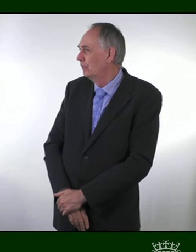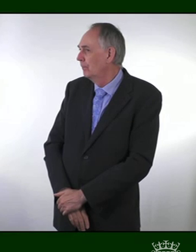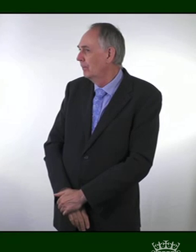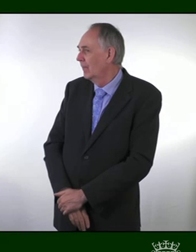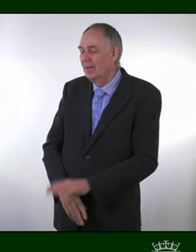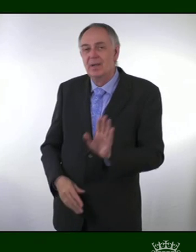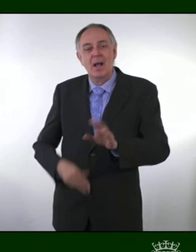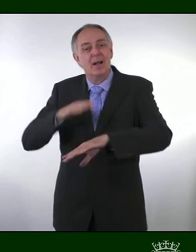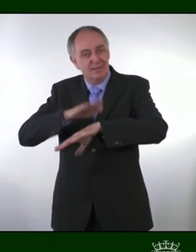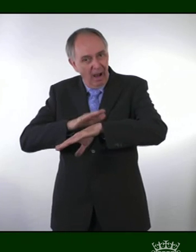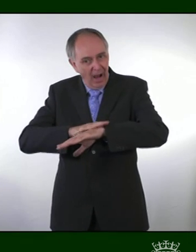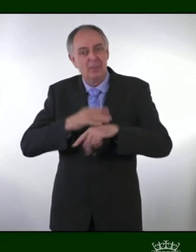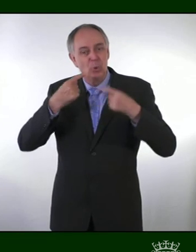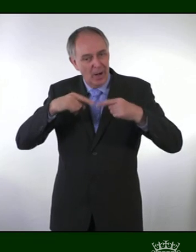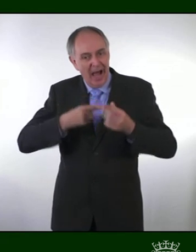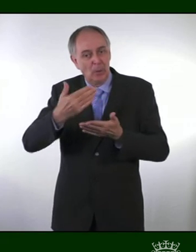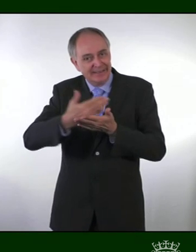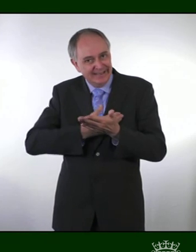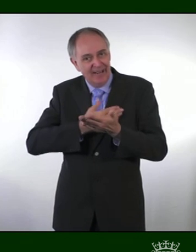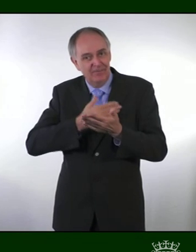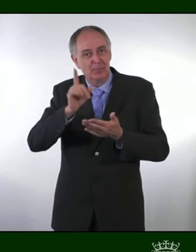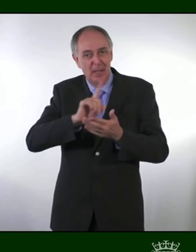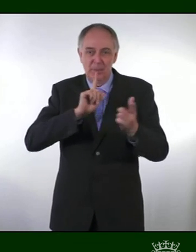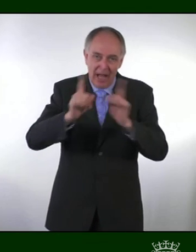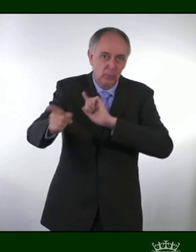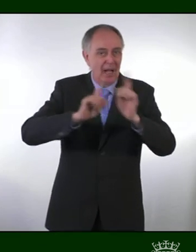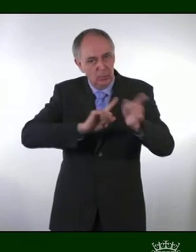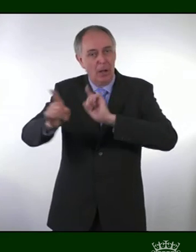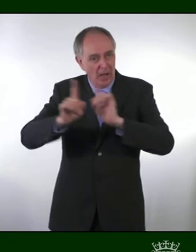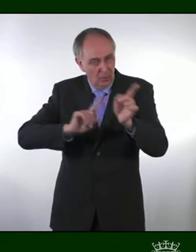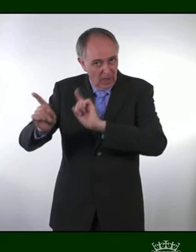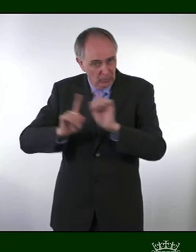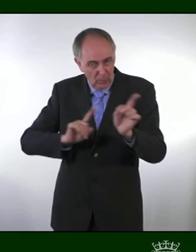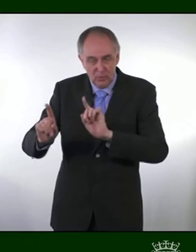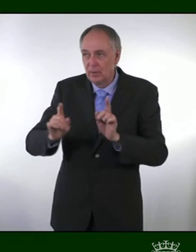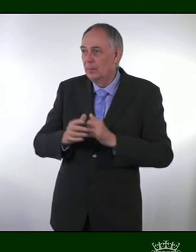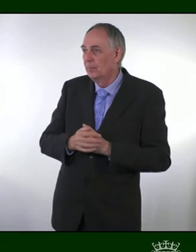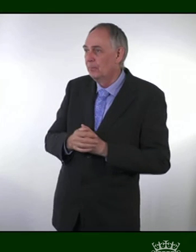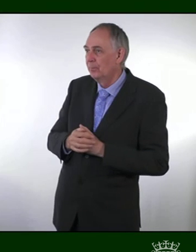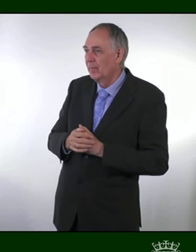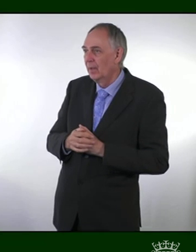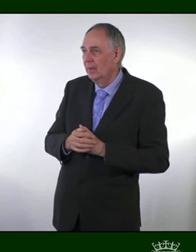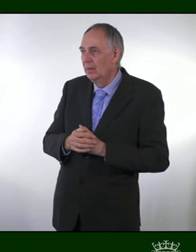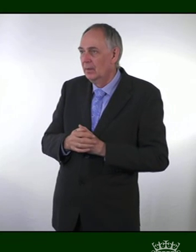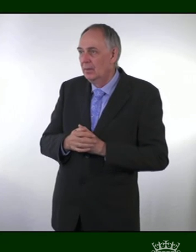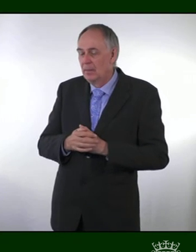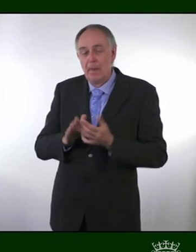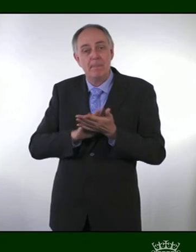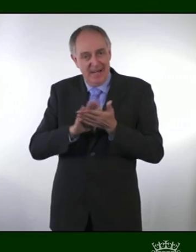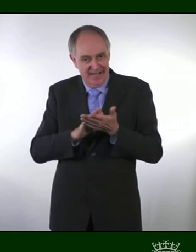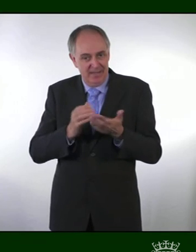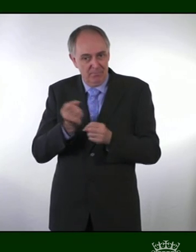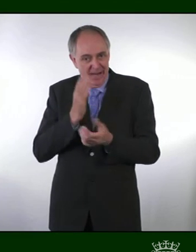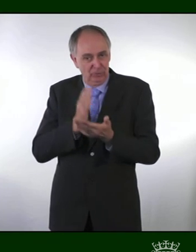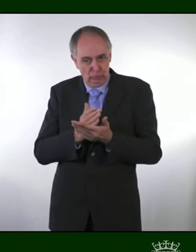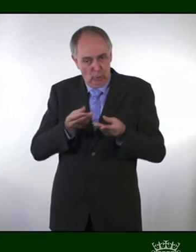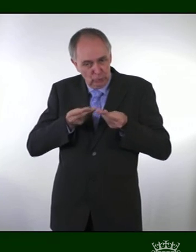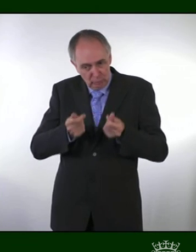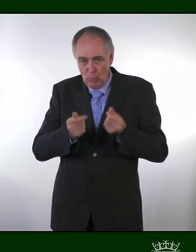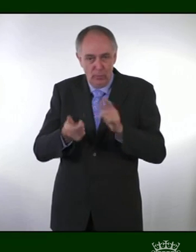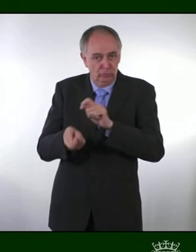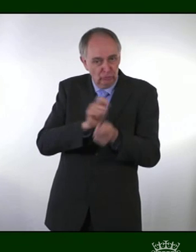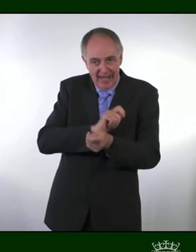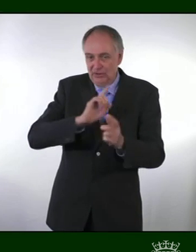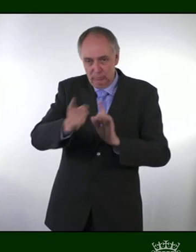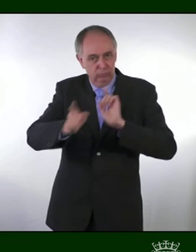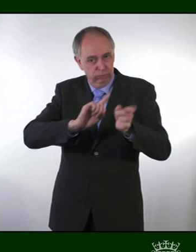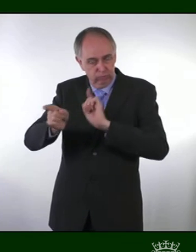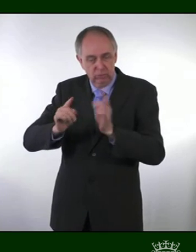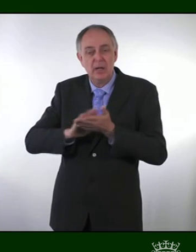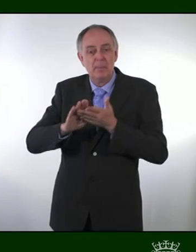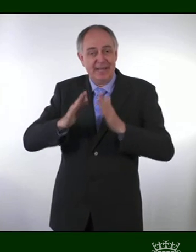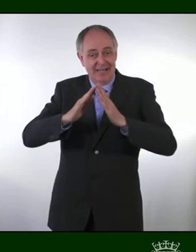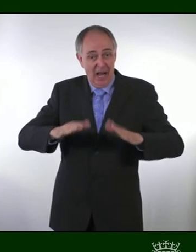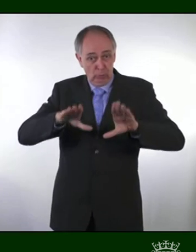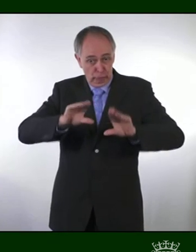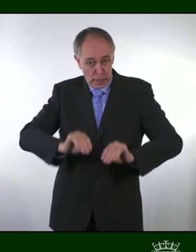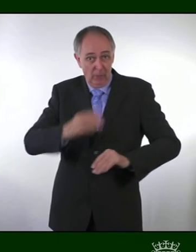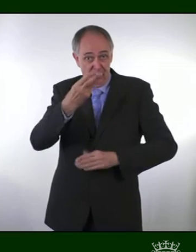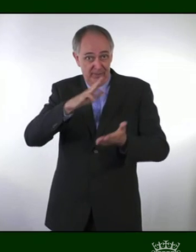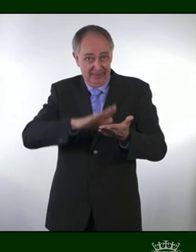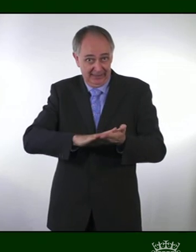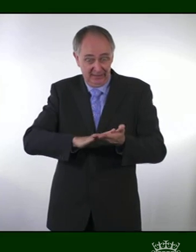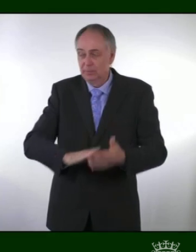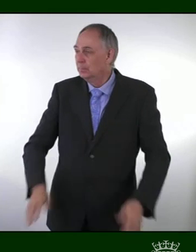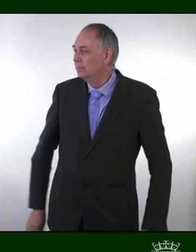In order to allow the safe exit of honourable Members participating in this item of business and the safe arrival of those participating in the next, I am suspending the House for three minutes.